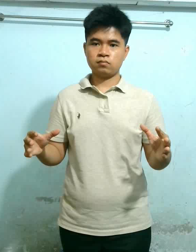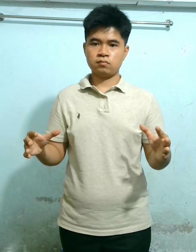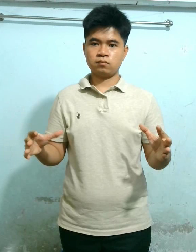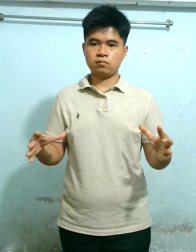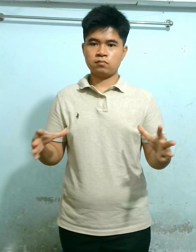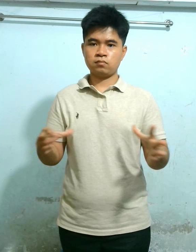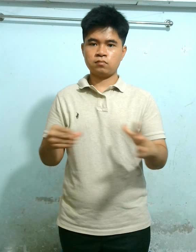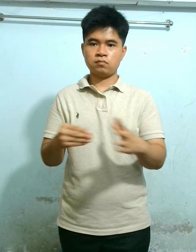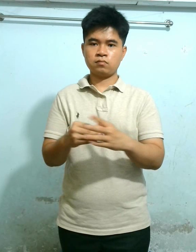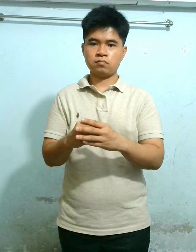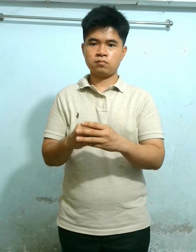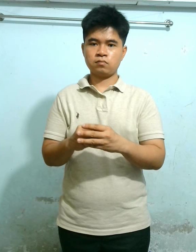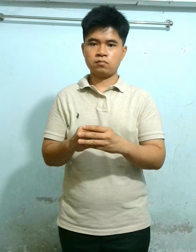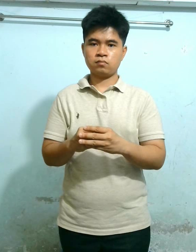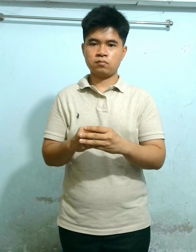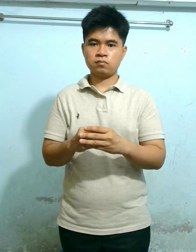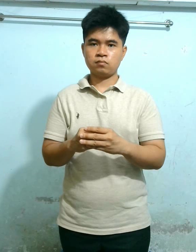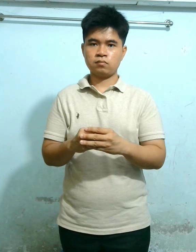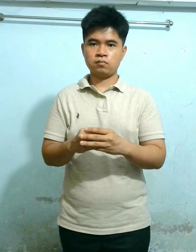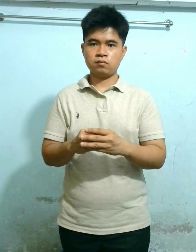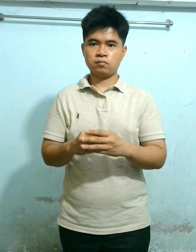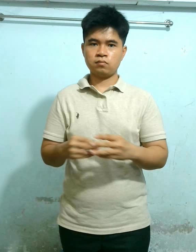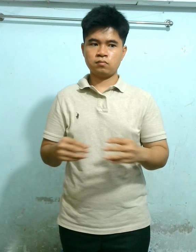nhom